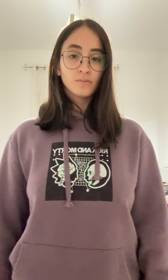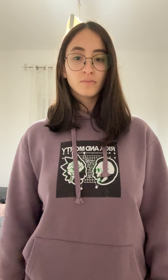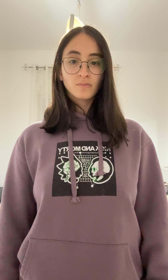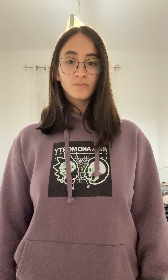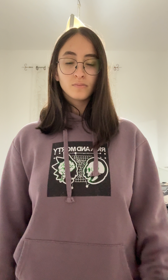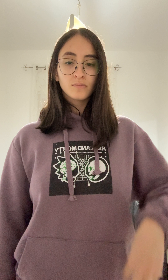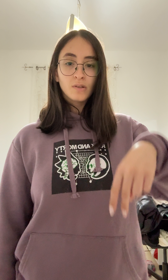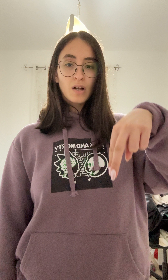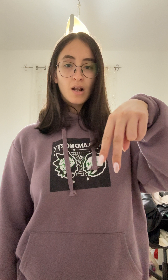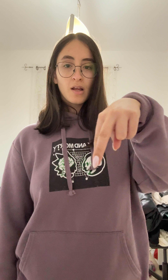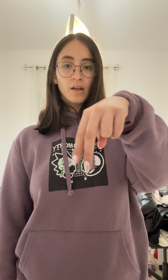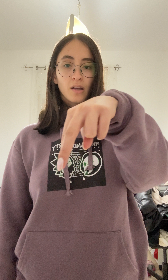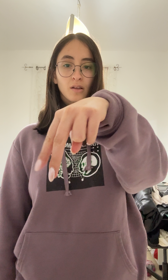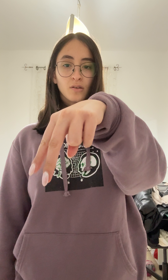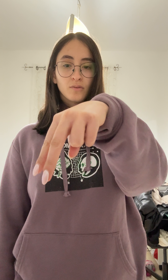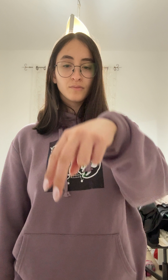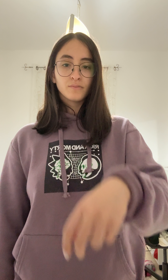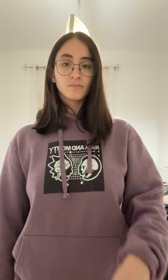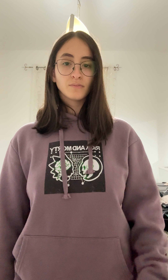ללכת